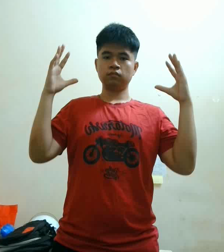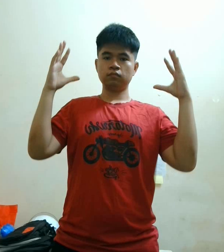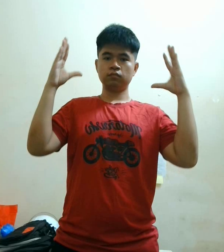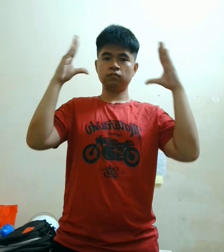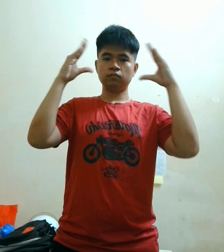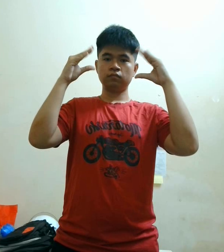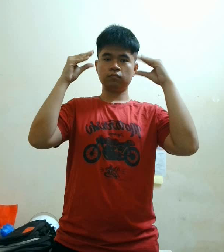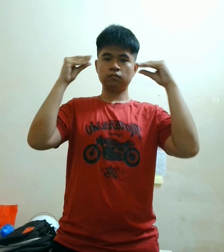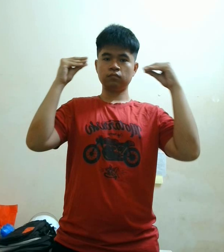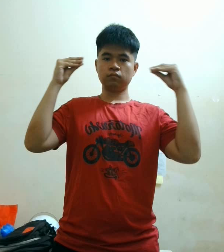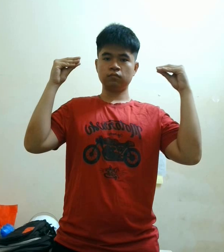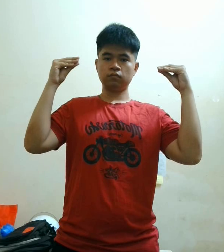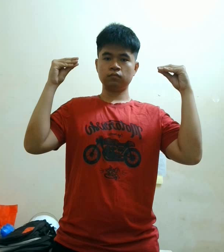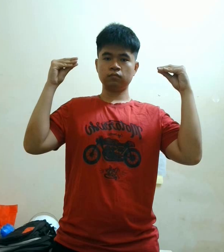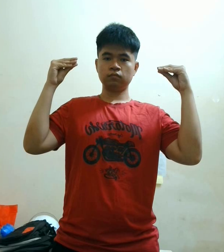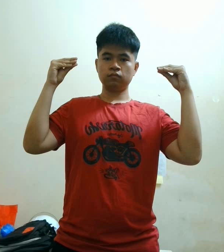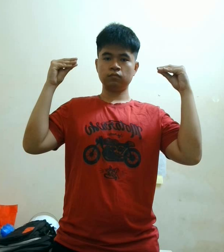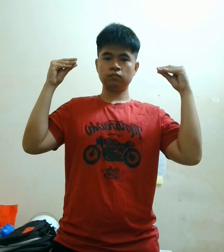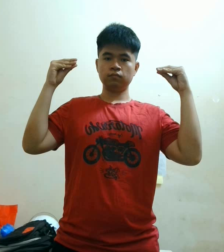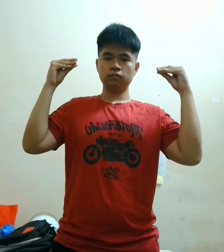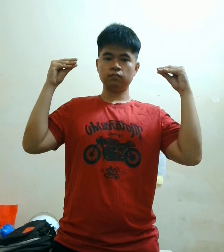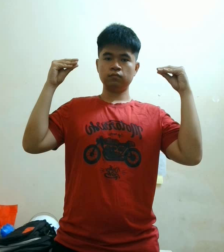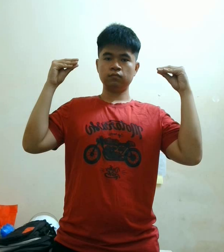buoi toi